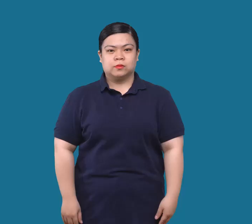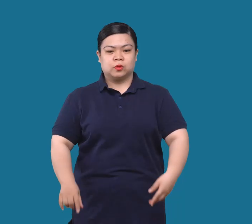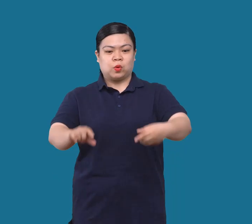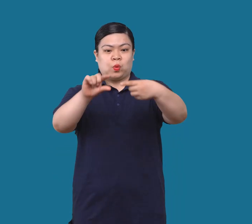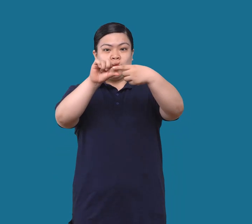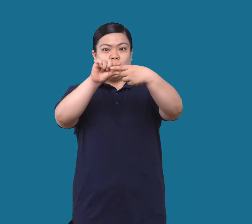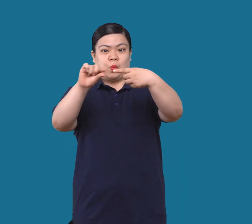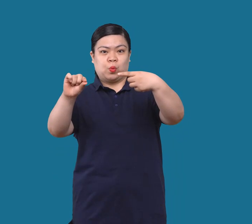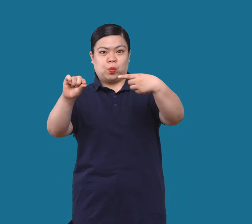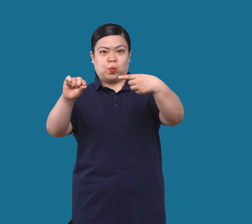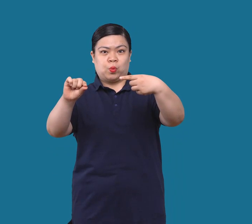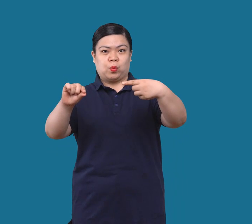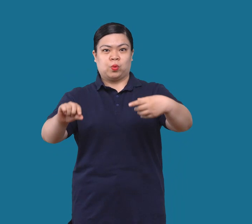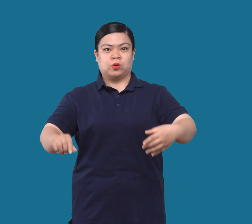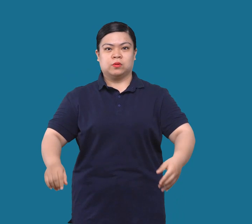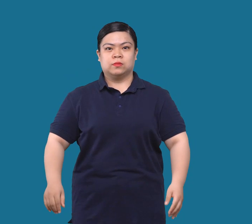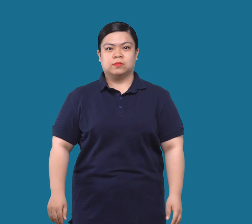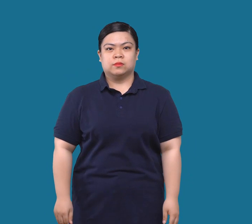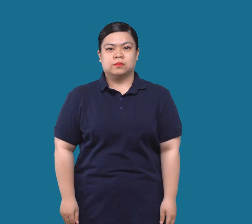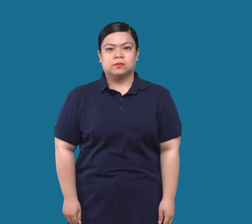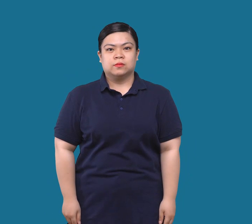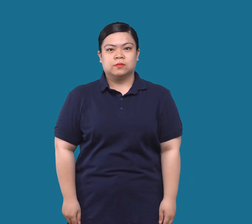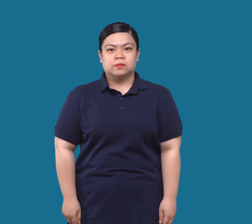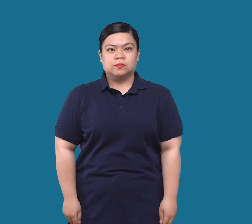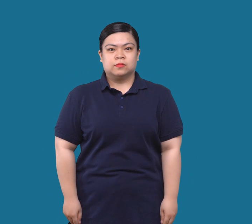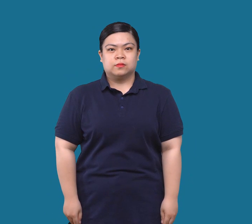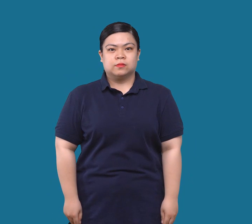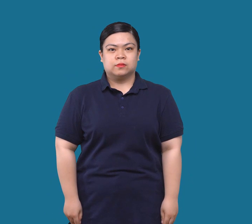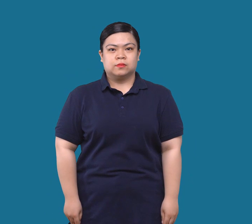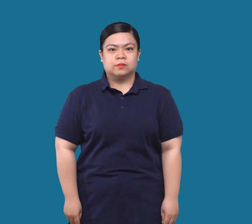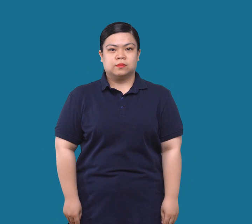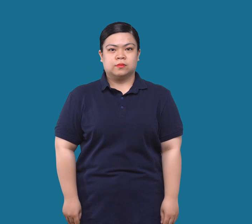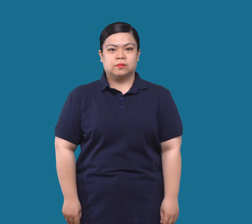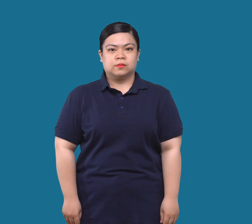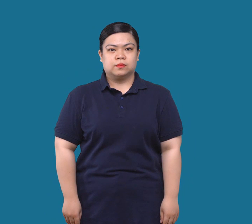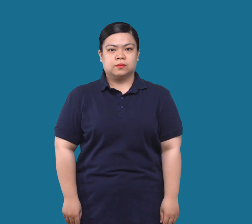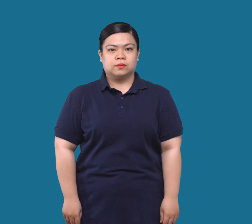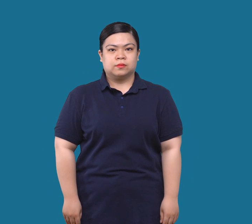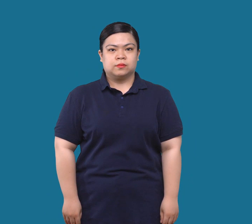nhọn